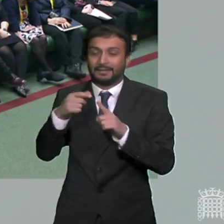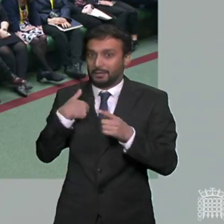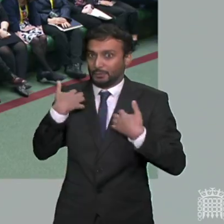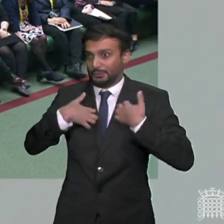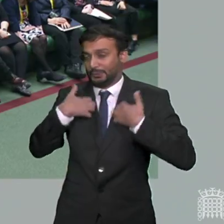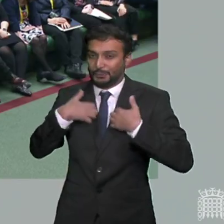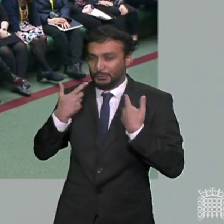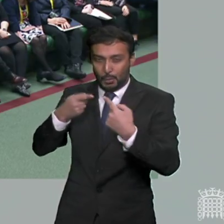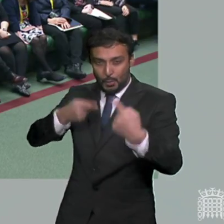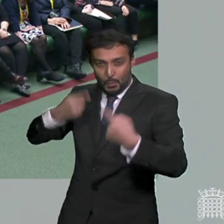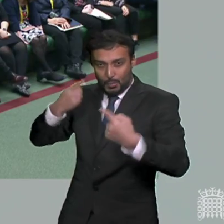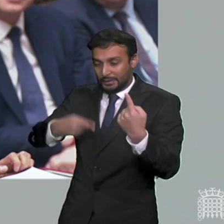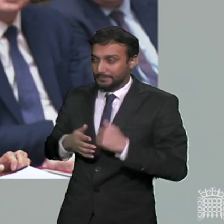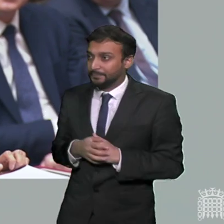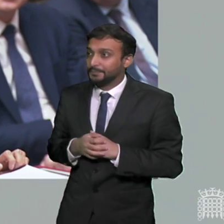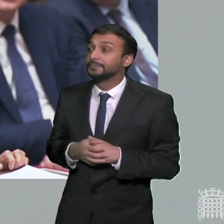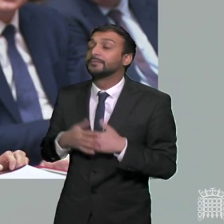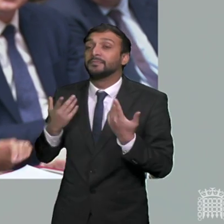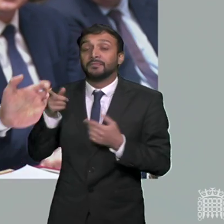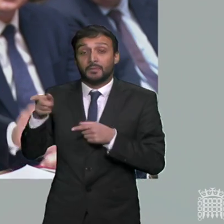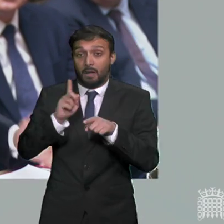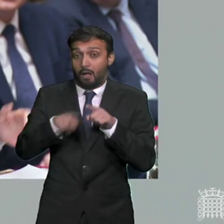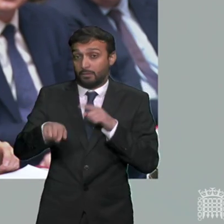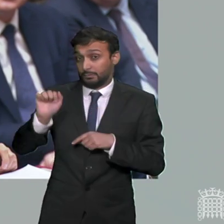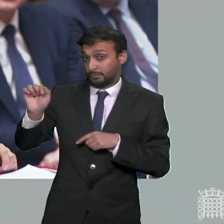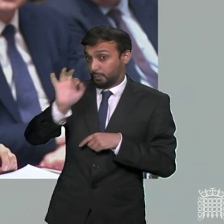The answer to his question is actually very simple.